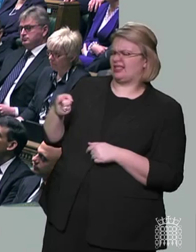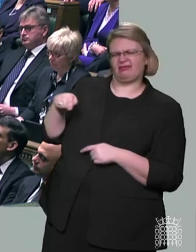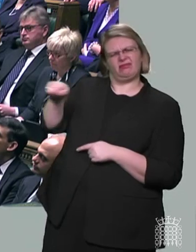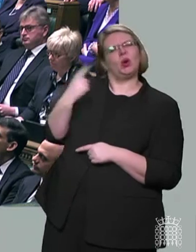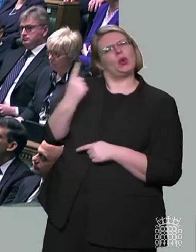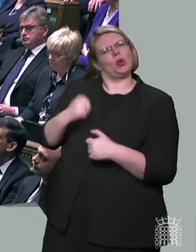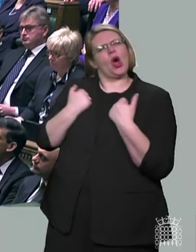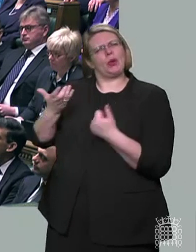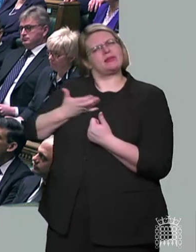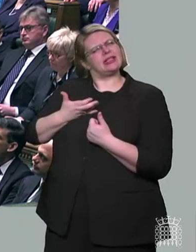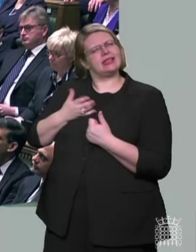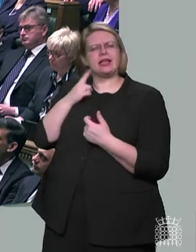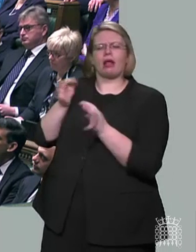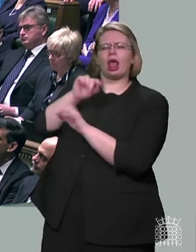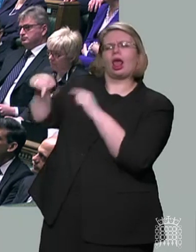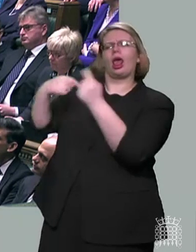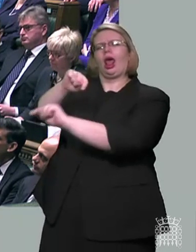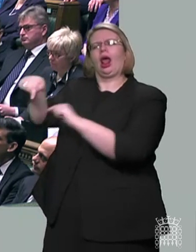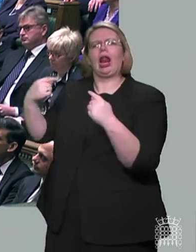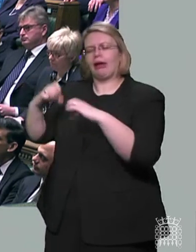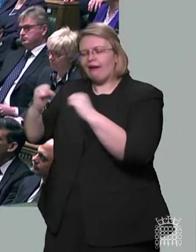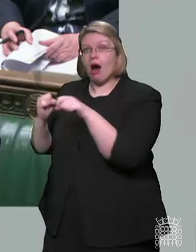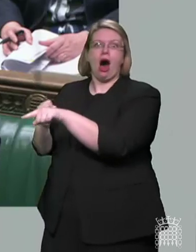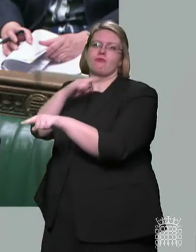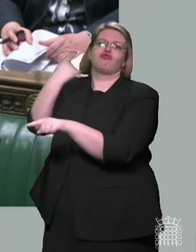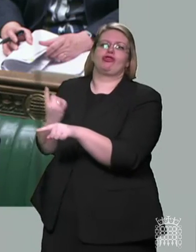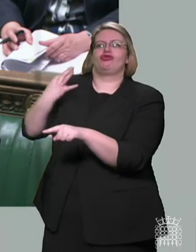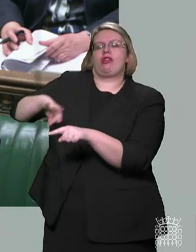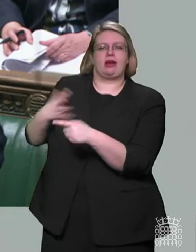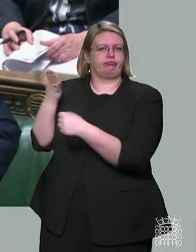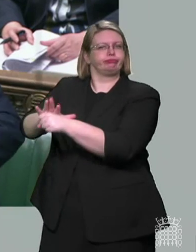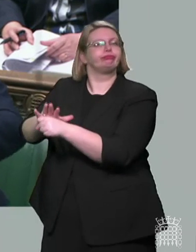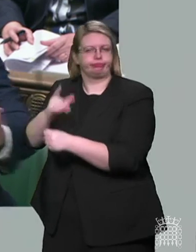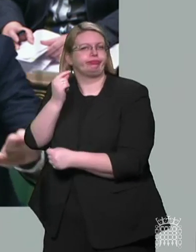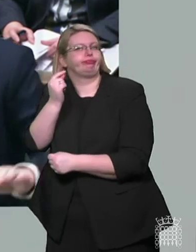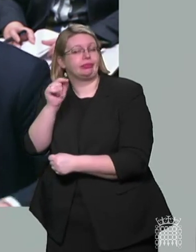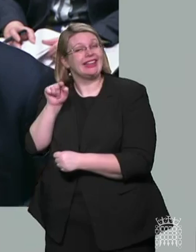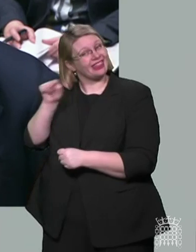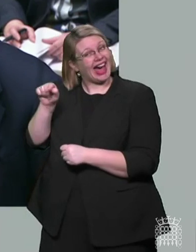beneficial ownership of property in the UK and of companies.